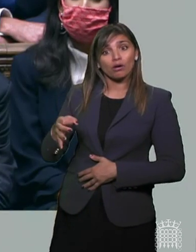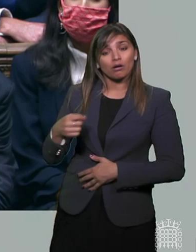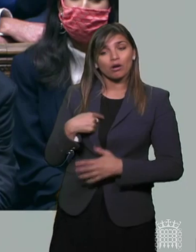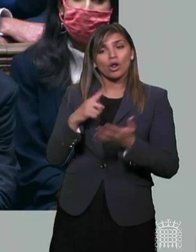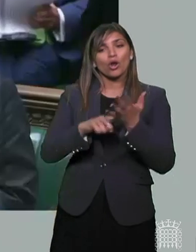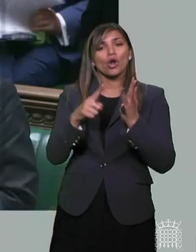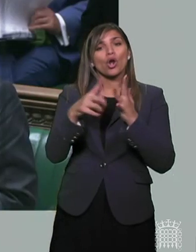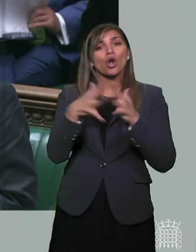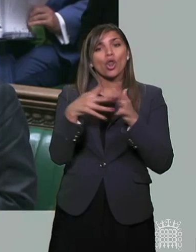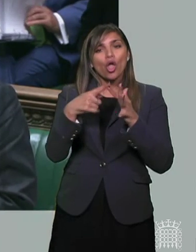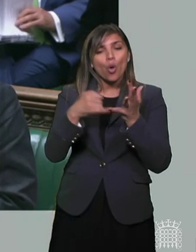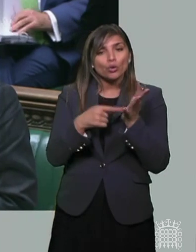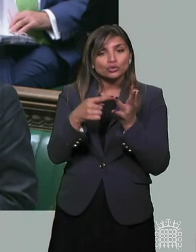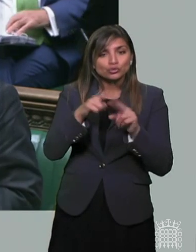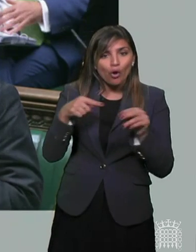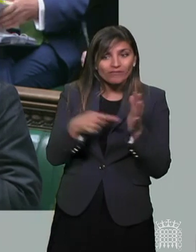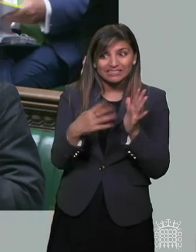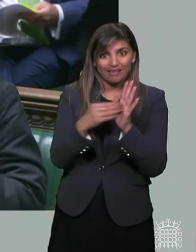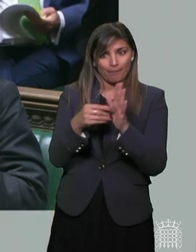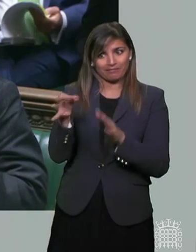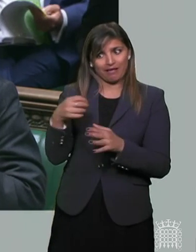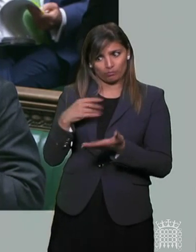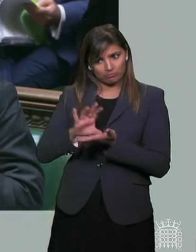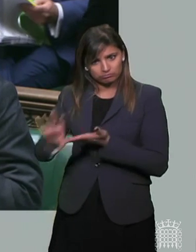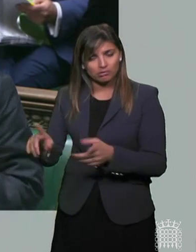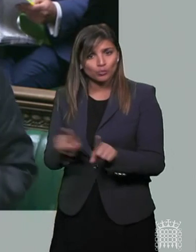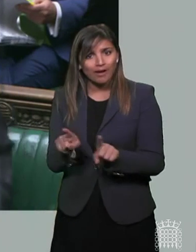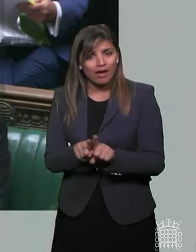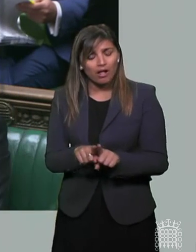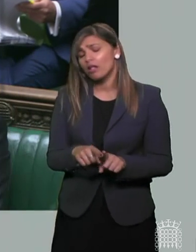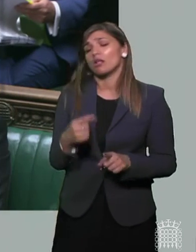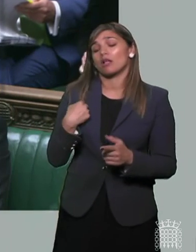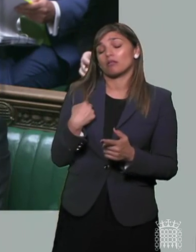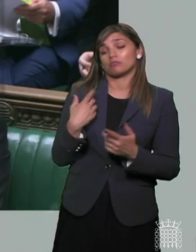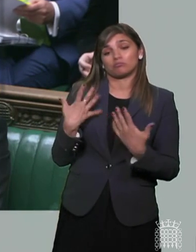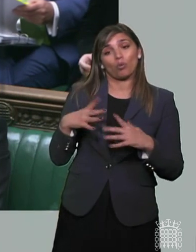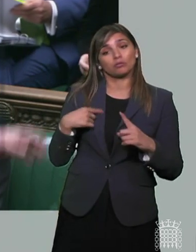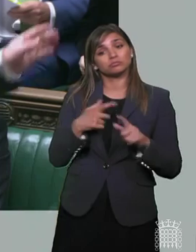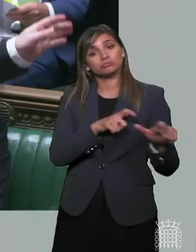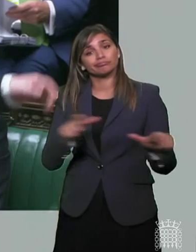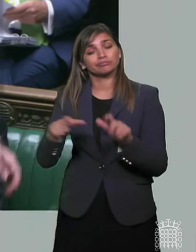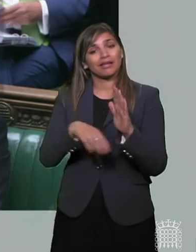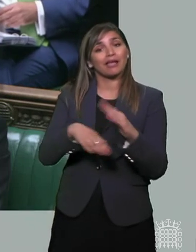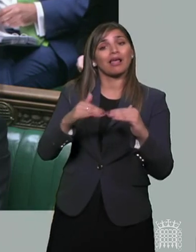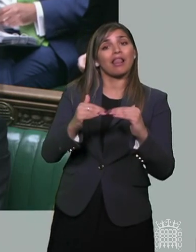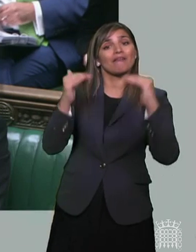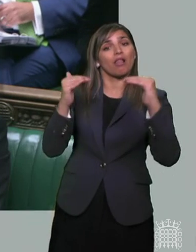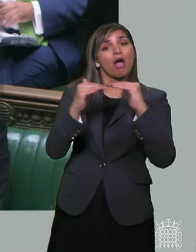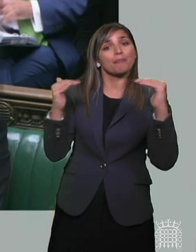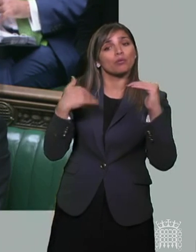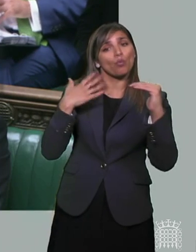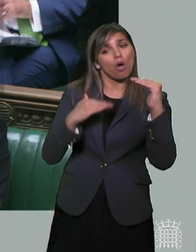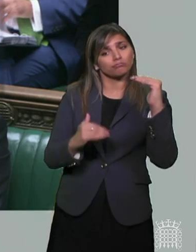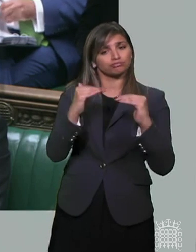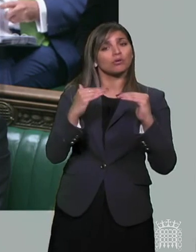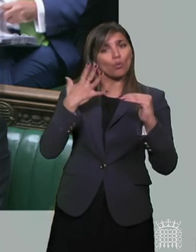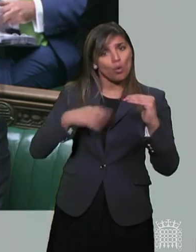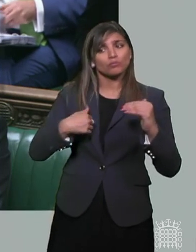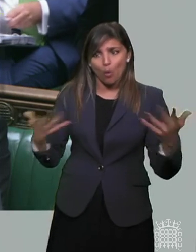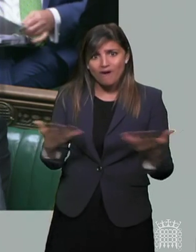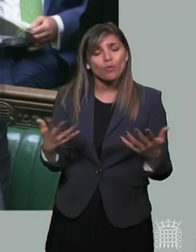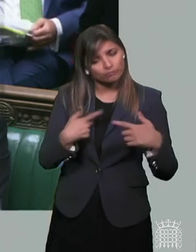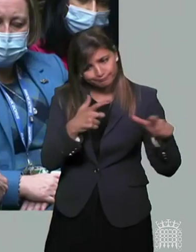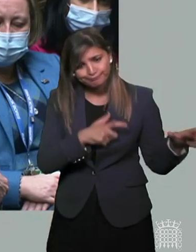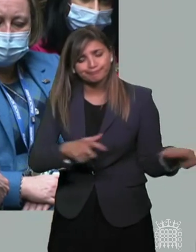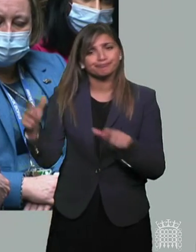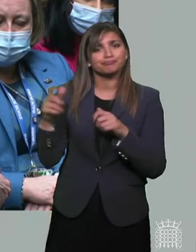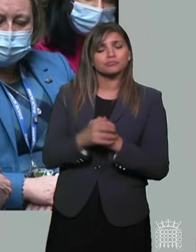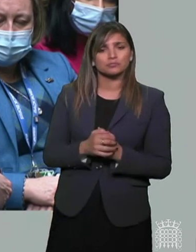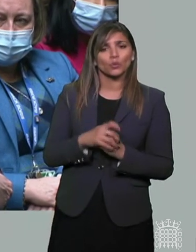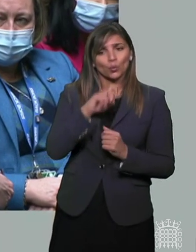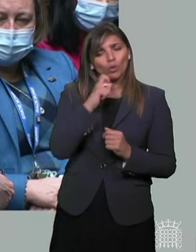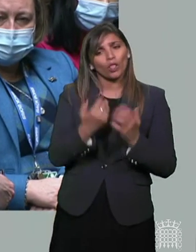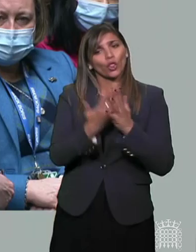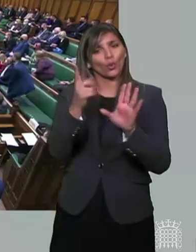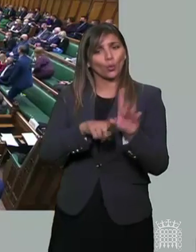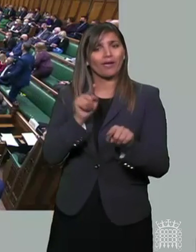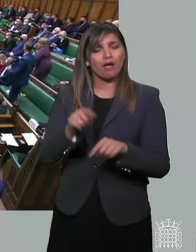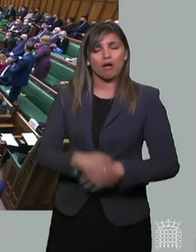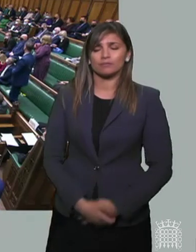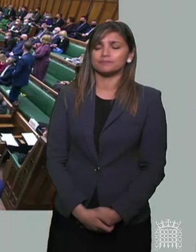I am sure that my right honourable Friend the Secretary of State for Levelling Up will want to be taking my honourable Friend’s points on board as we bring forward the levelling up White Paper in the new year.